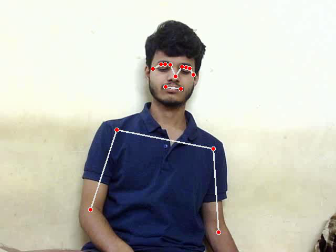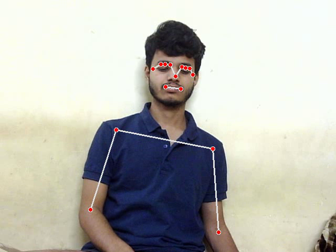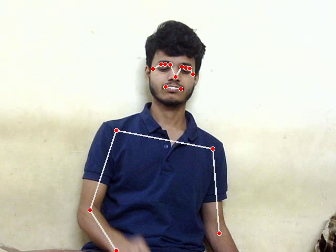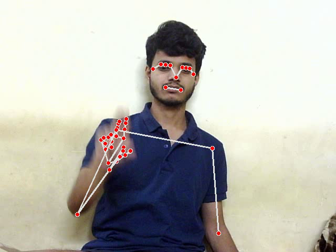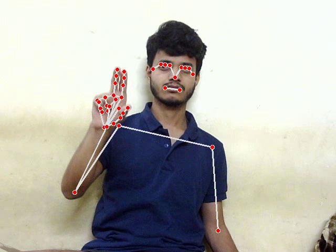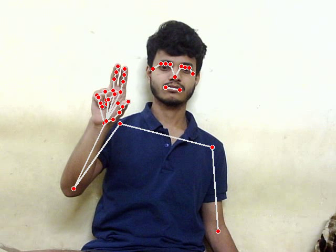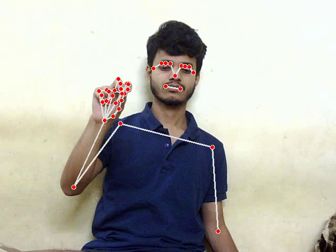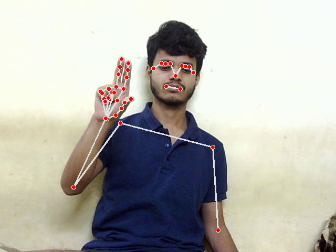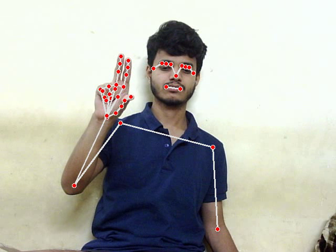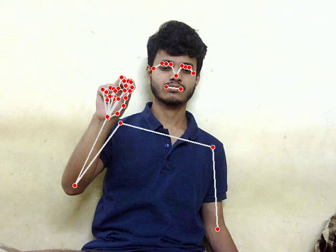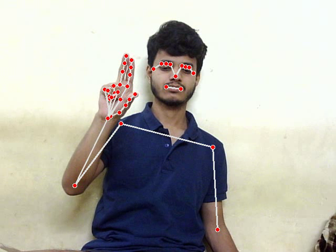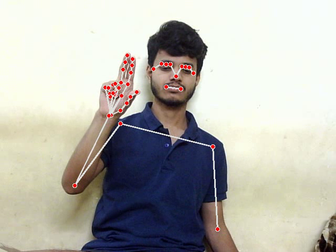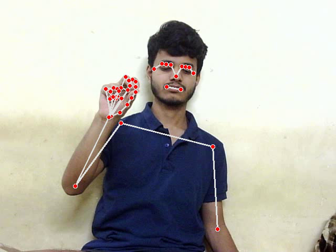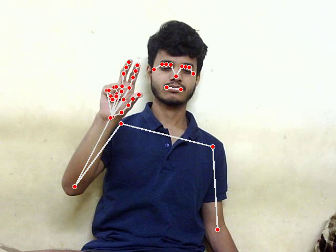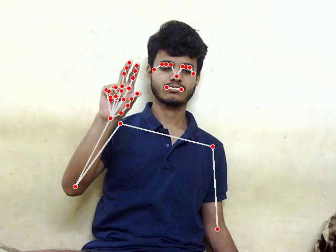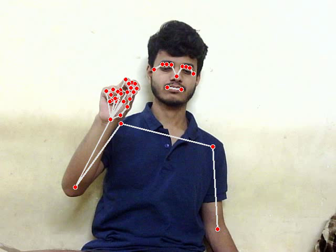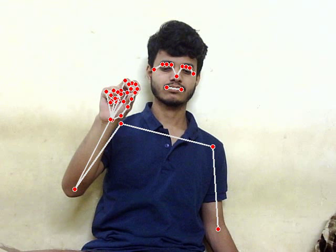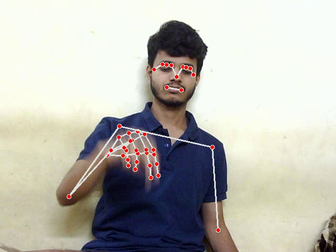no